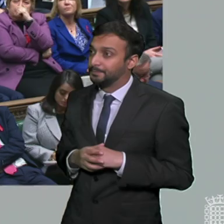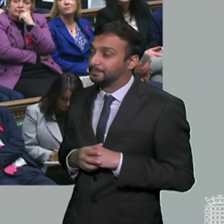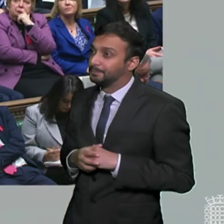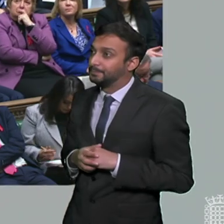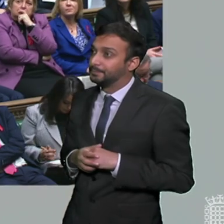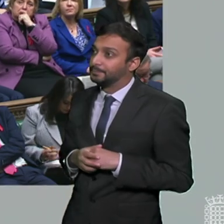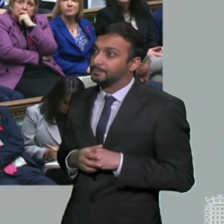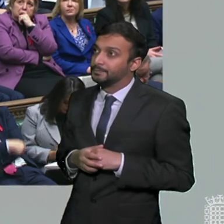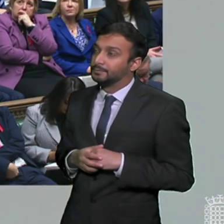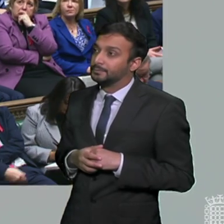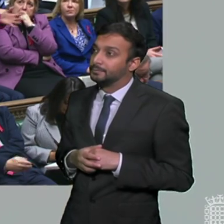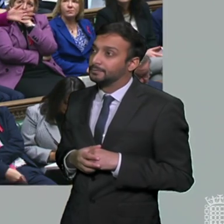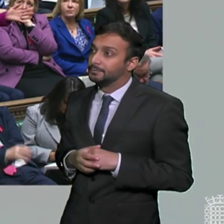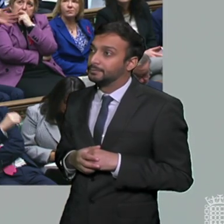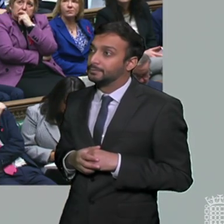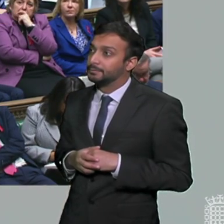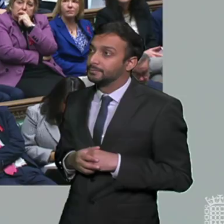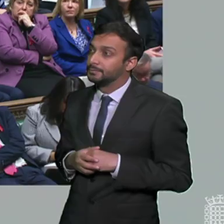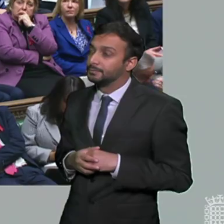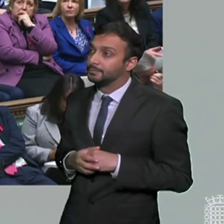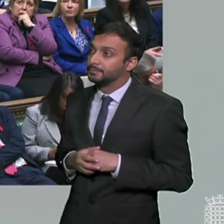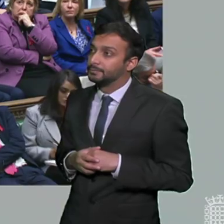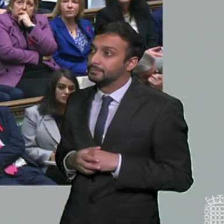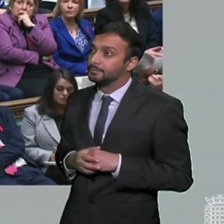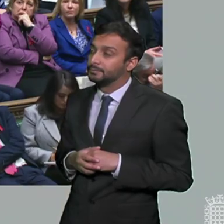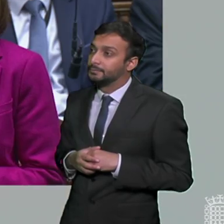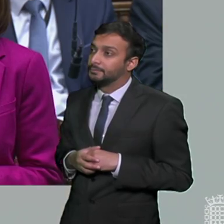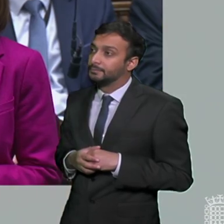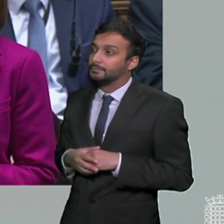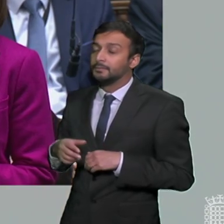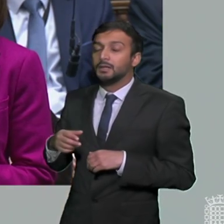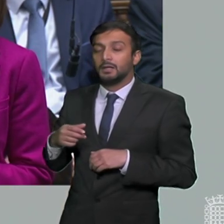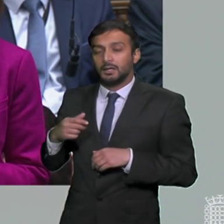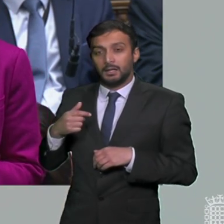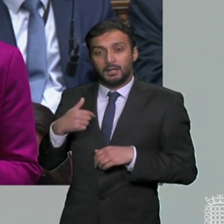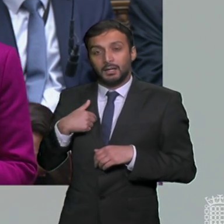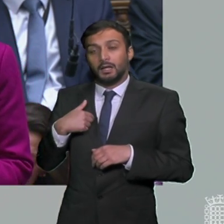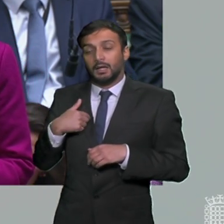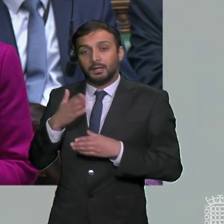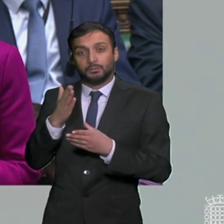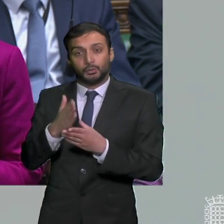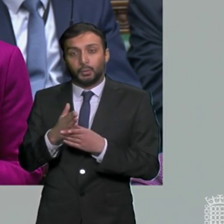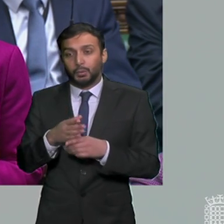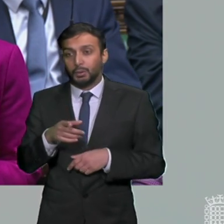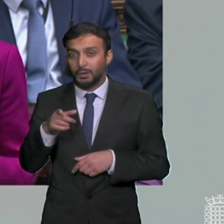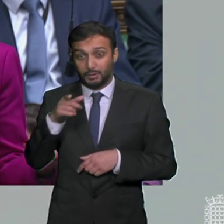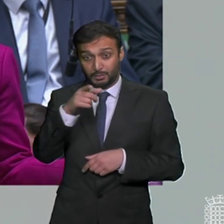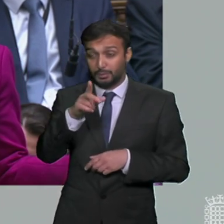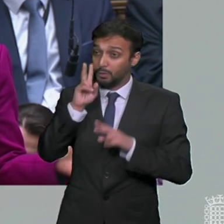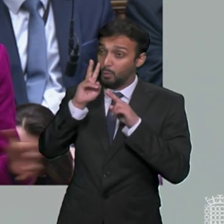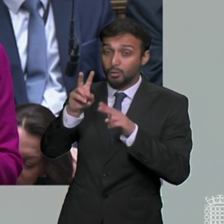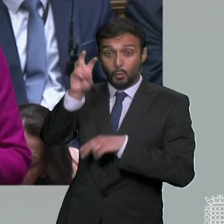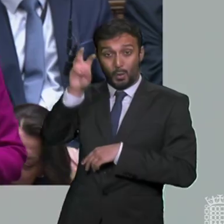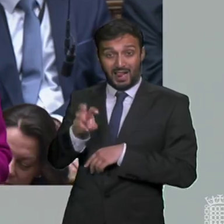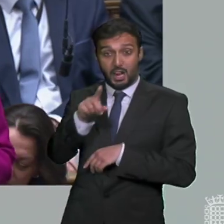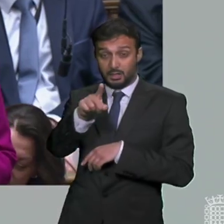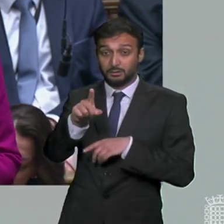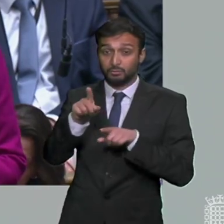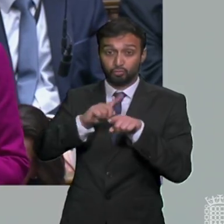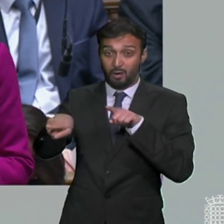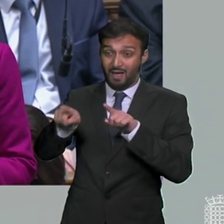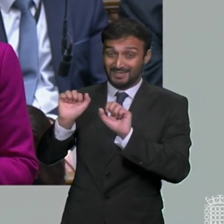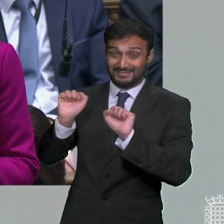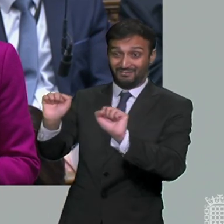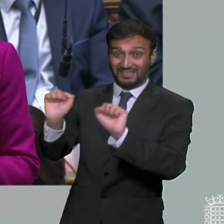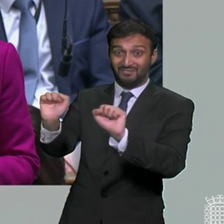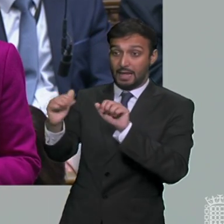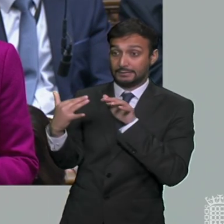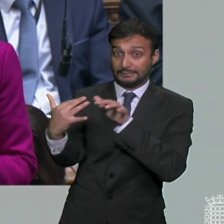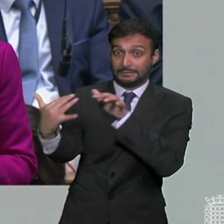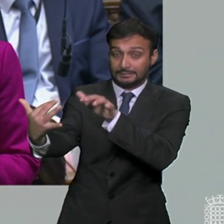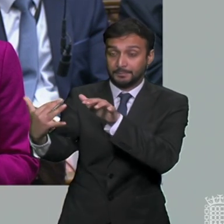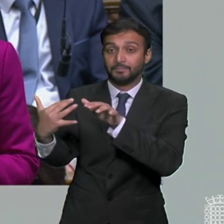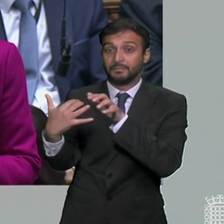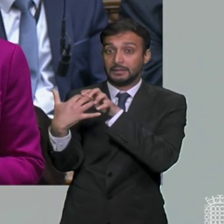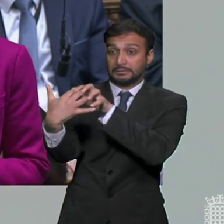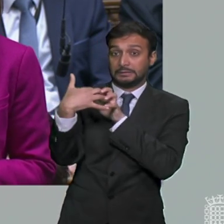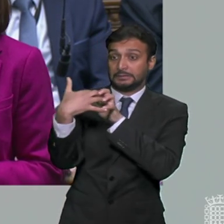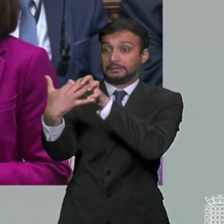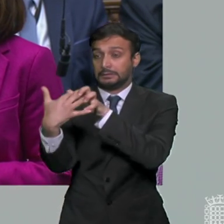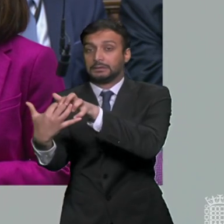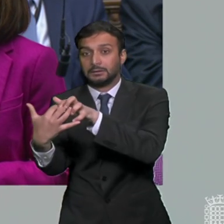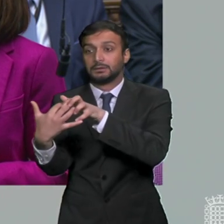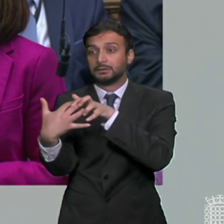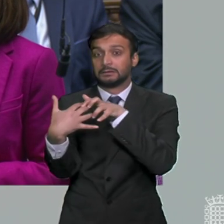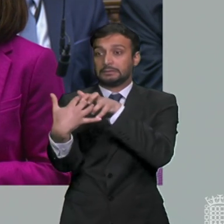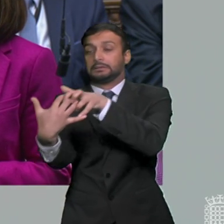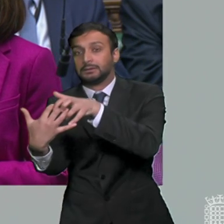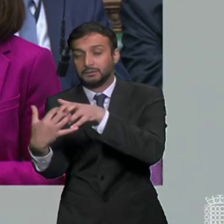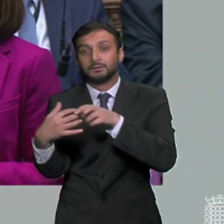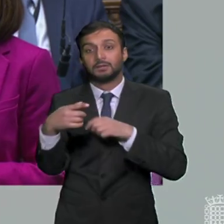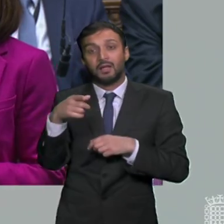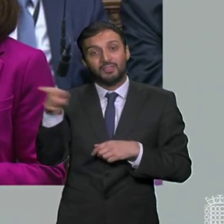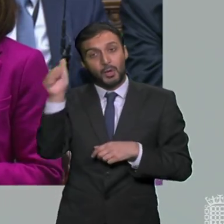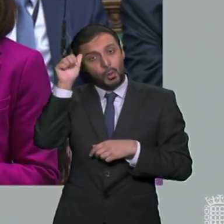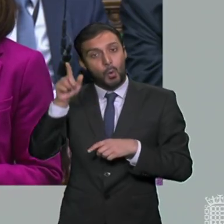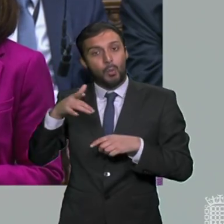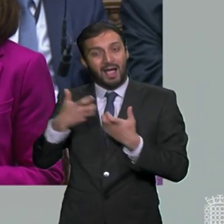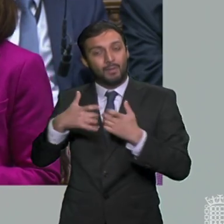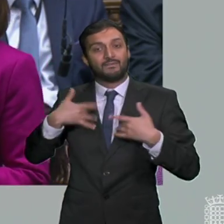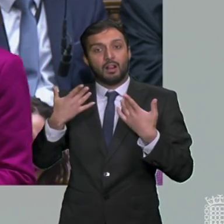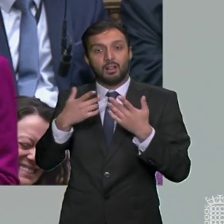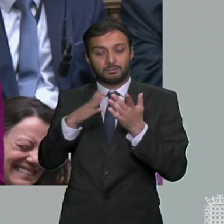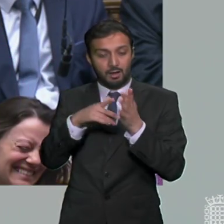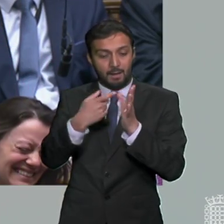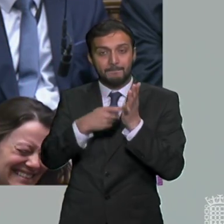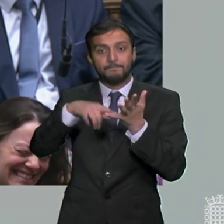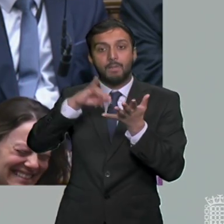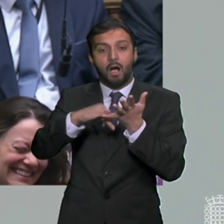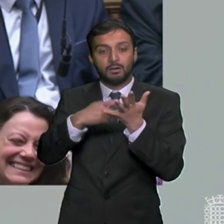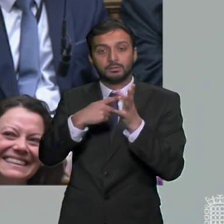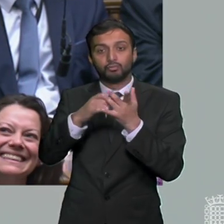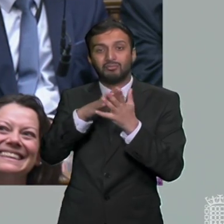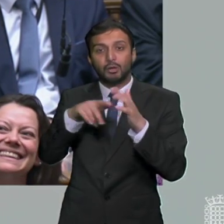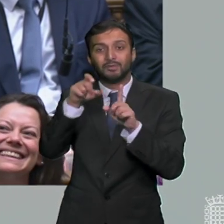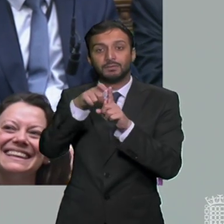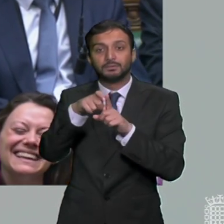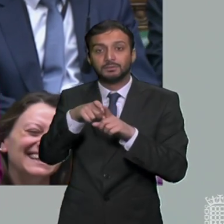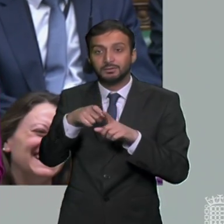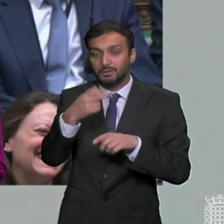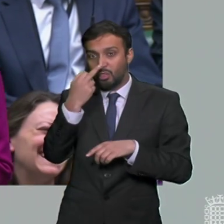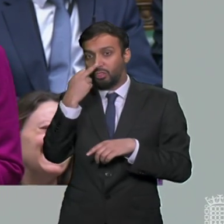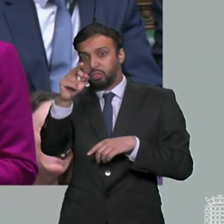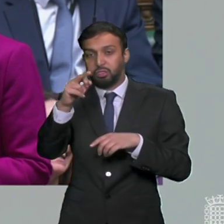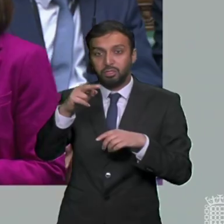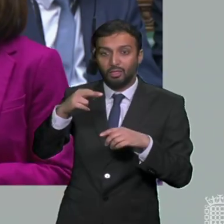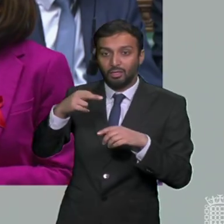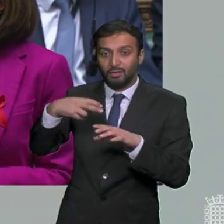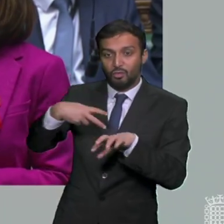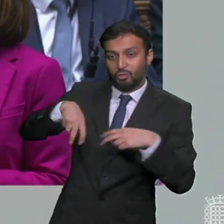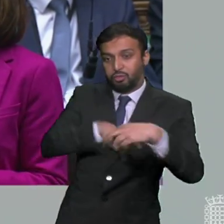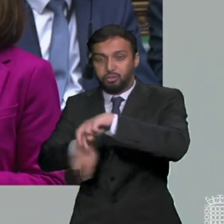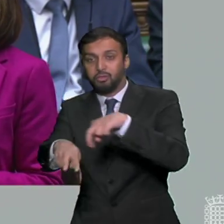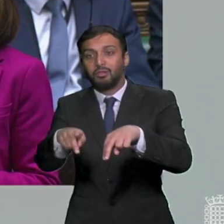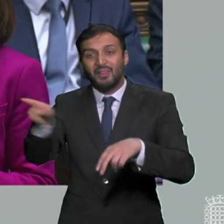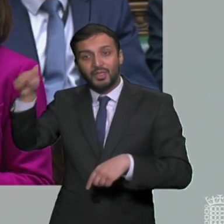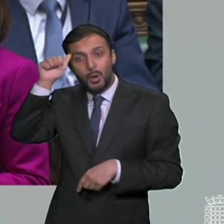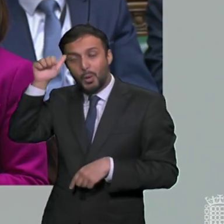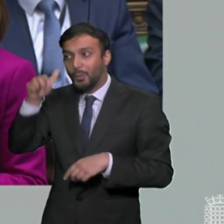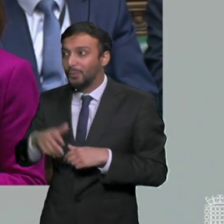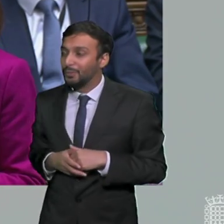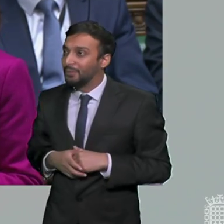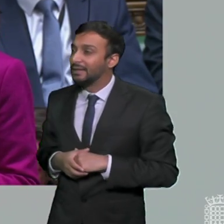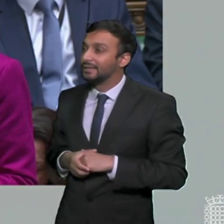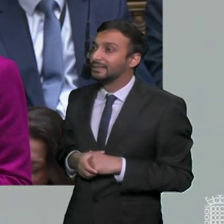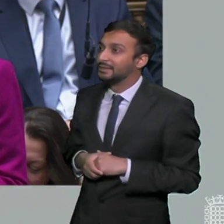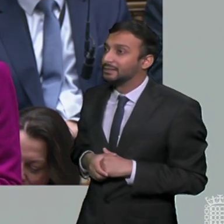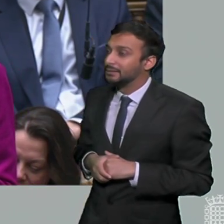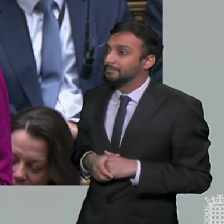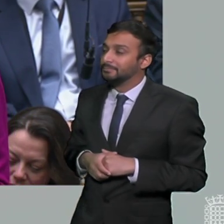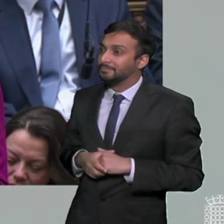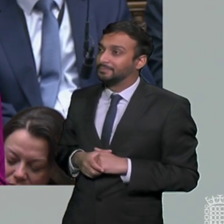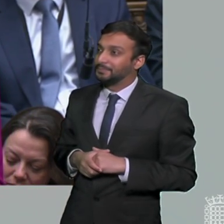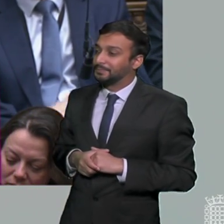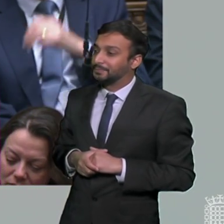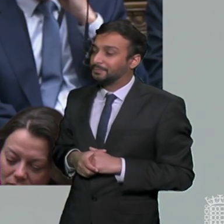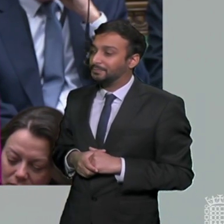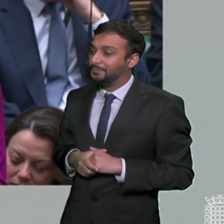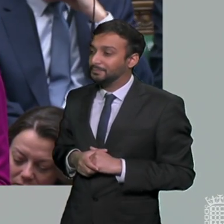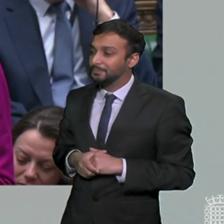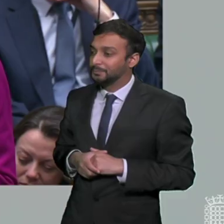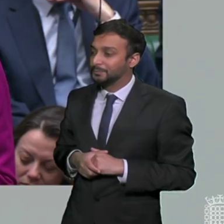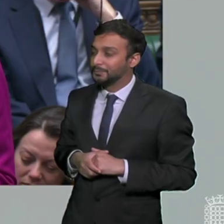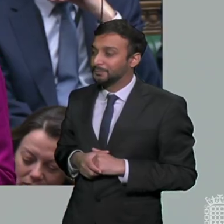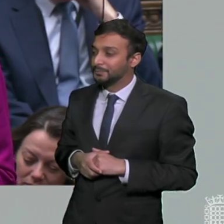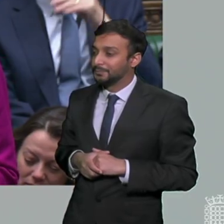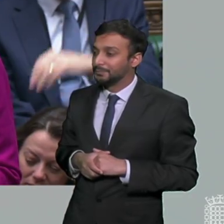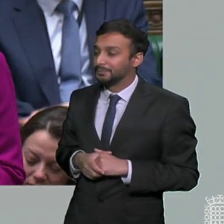I am sure that Conservative Members felt a sense of déjà vu watching the Welsh defence during last night’s match—after all, they know what it feels like to have Marcus Rashford run rings around them.